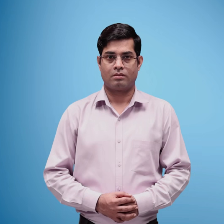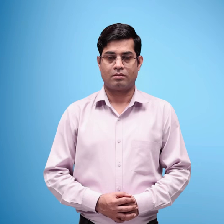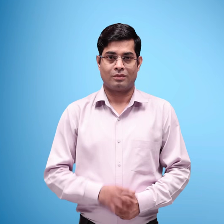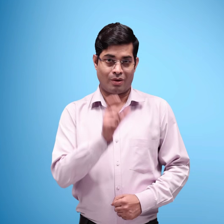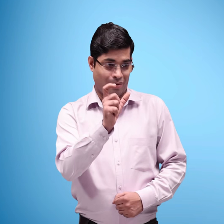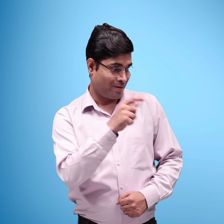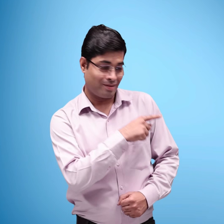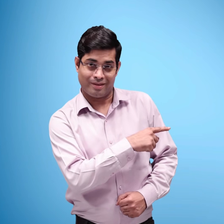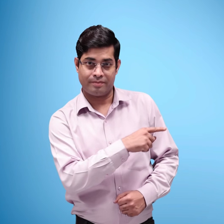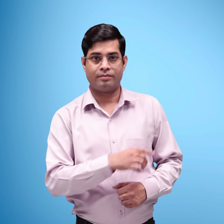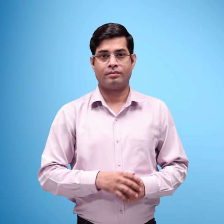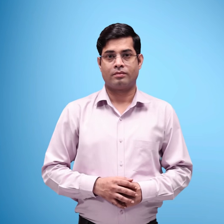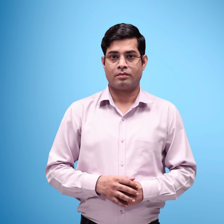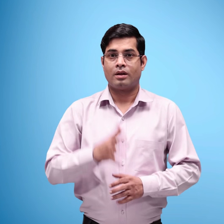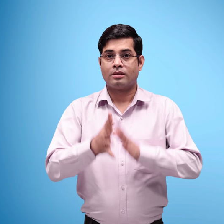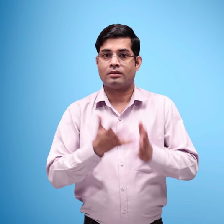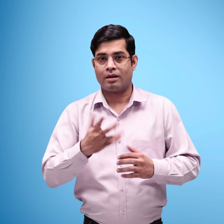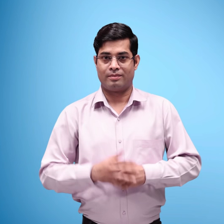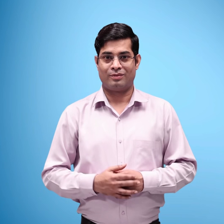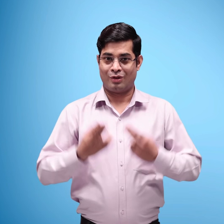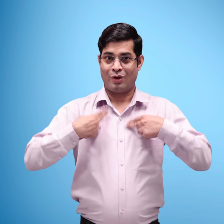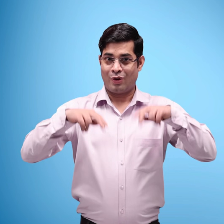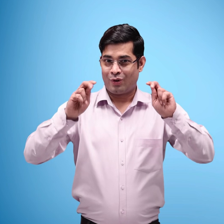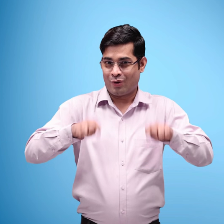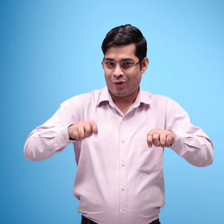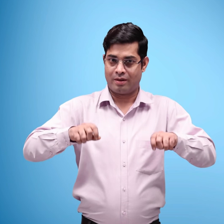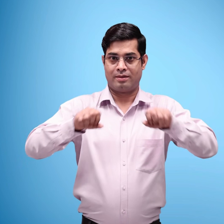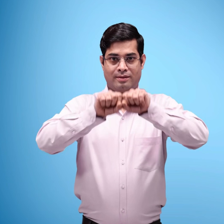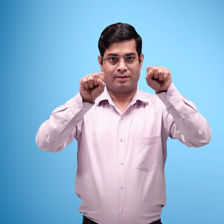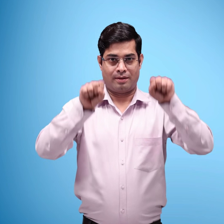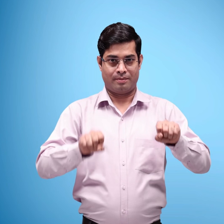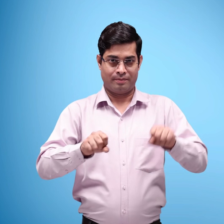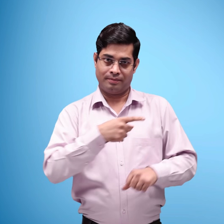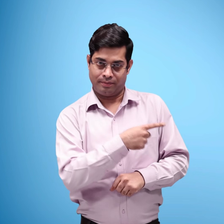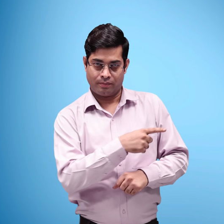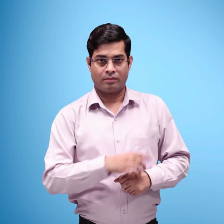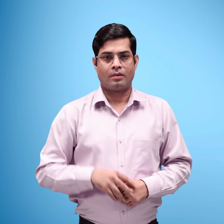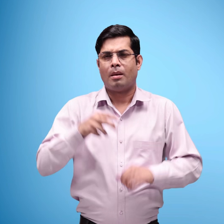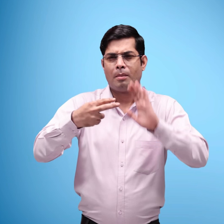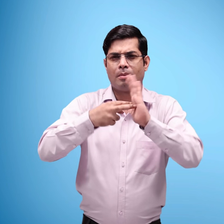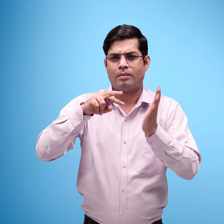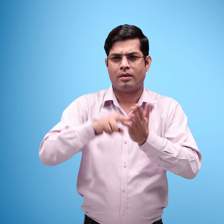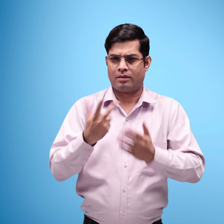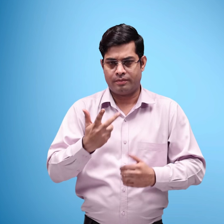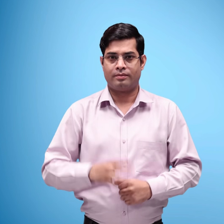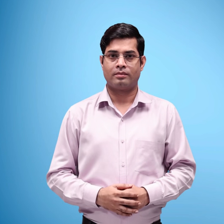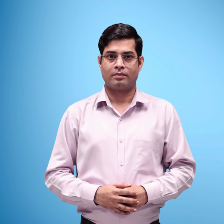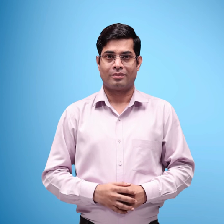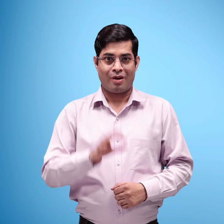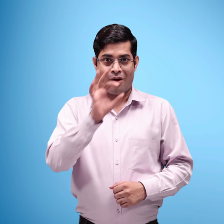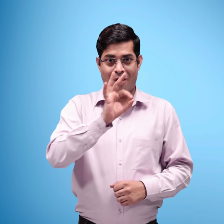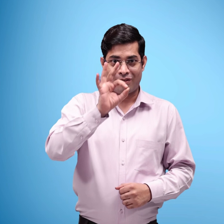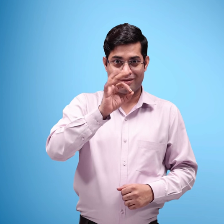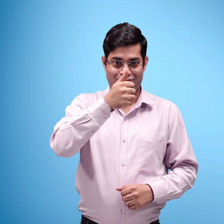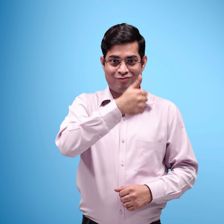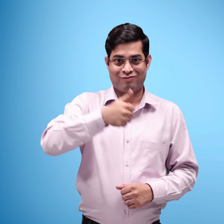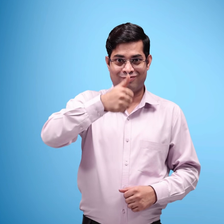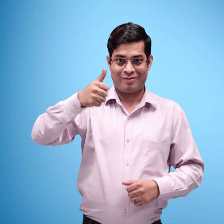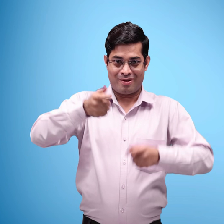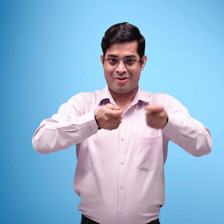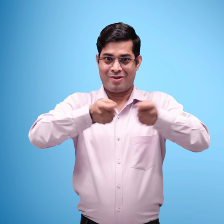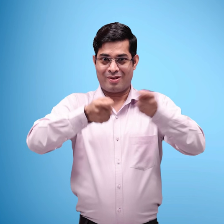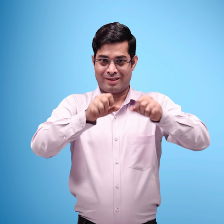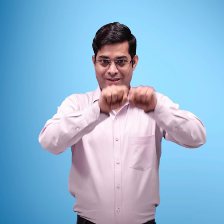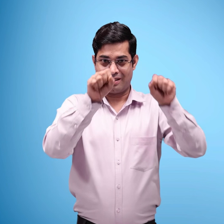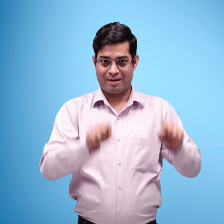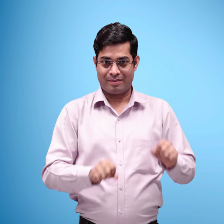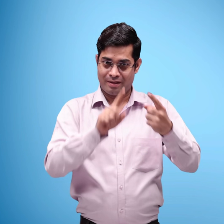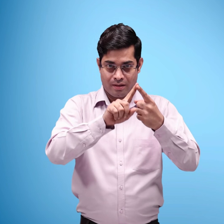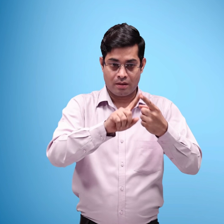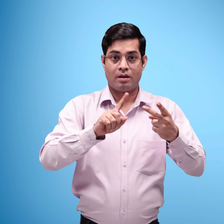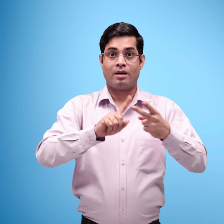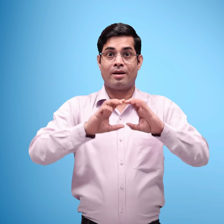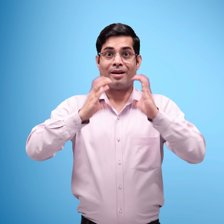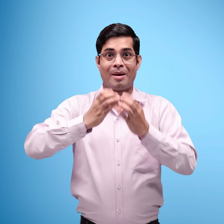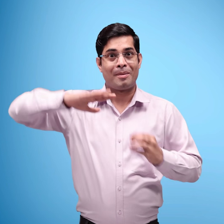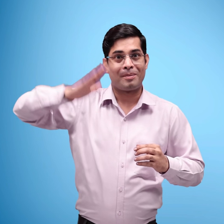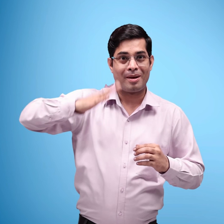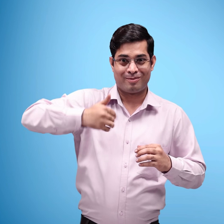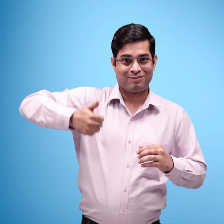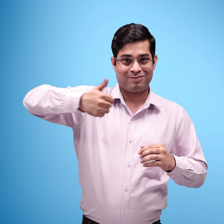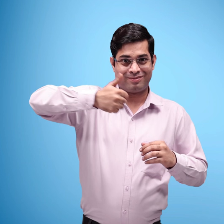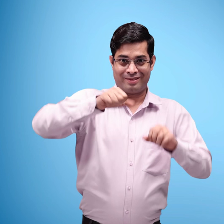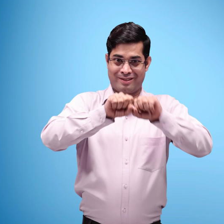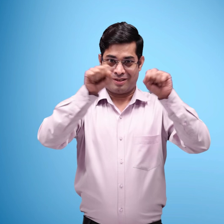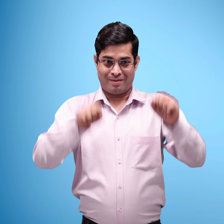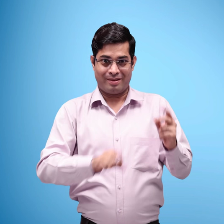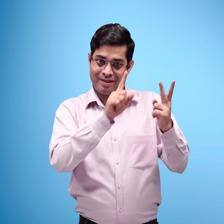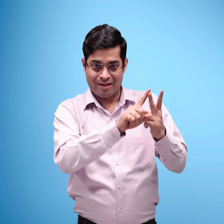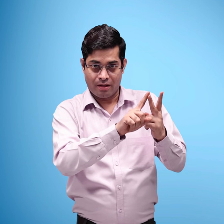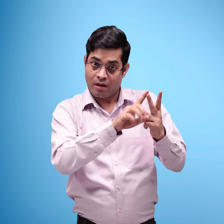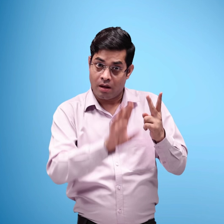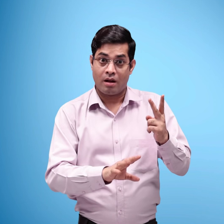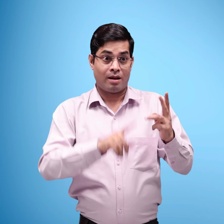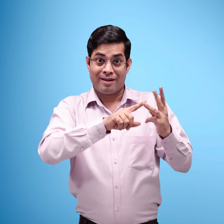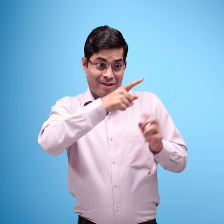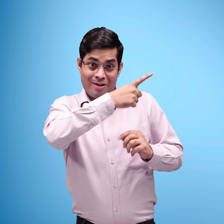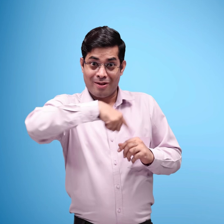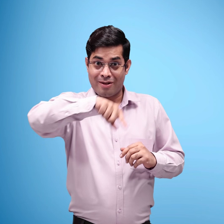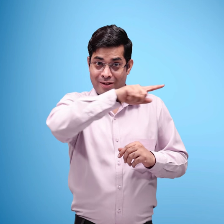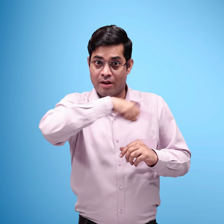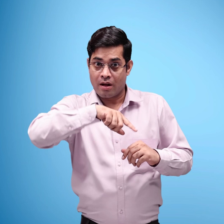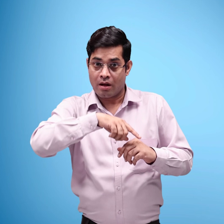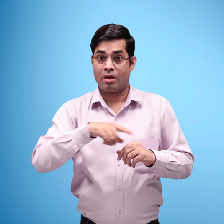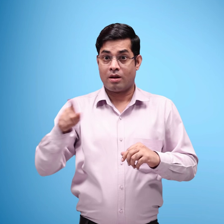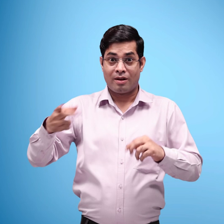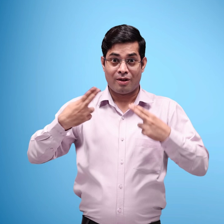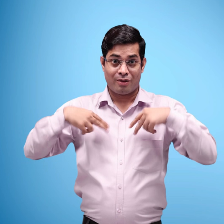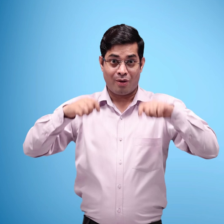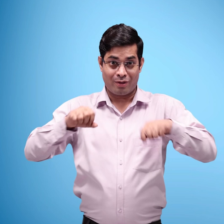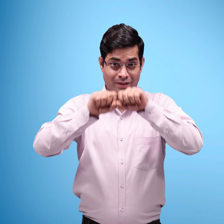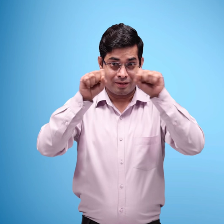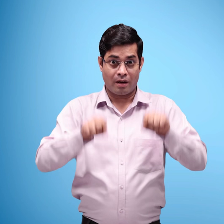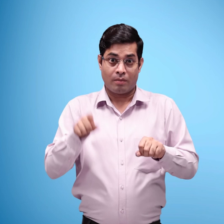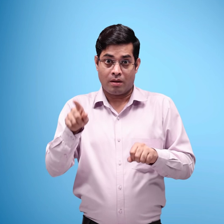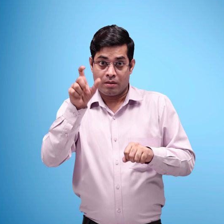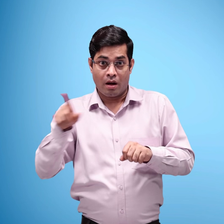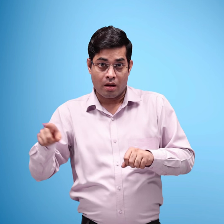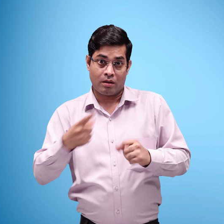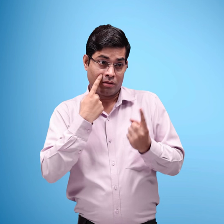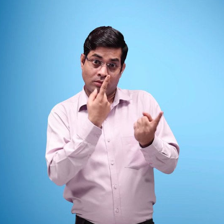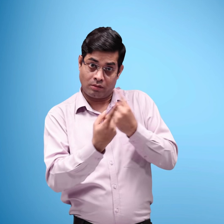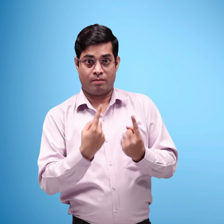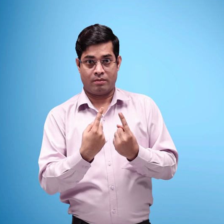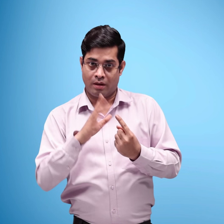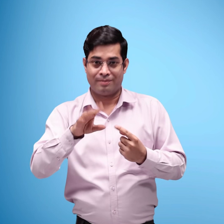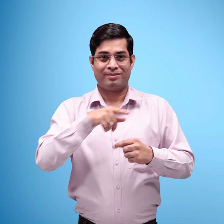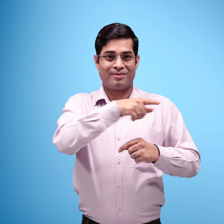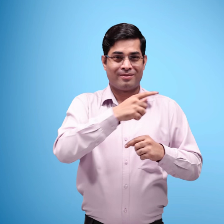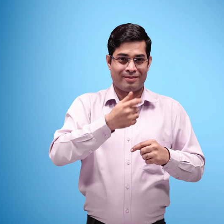Judiciary This sign means judiciary. It is one of the three organs/branches of the government